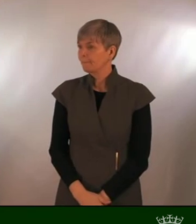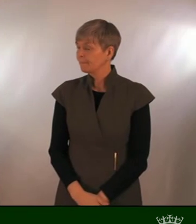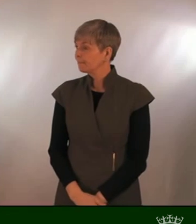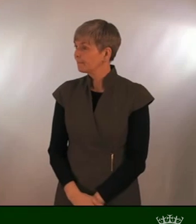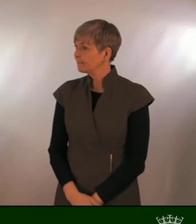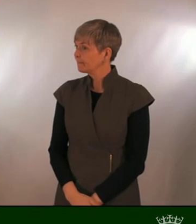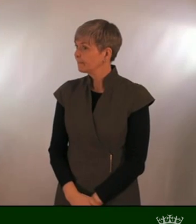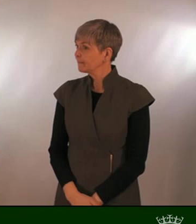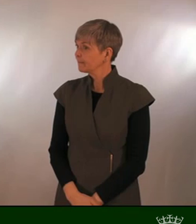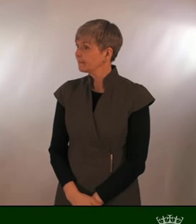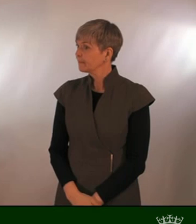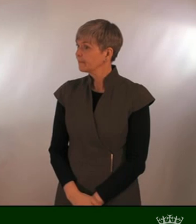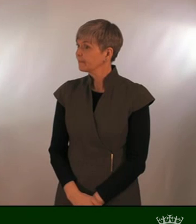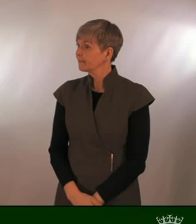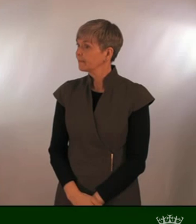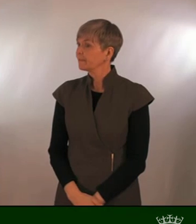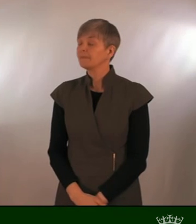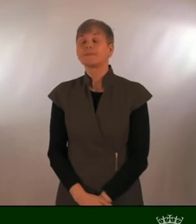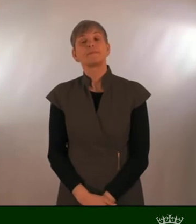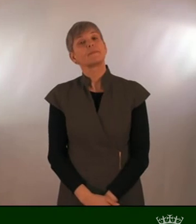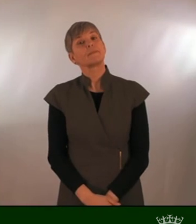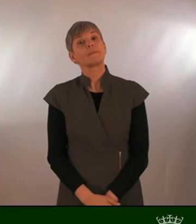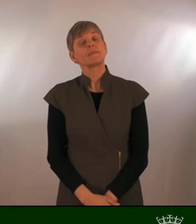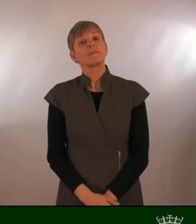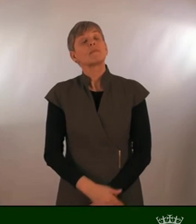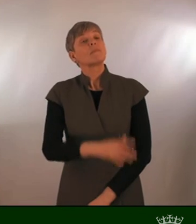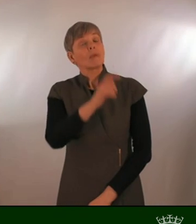The honourable Gentleman raises an important point.